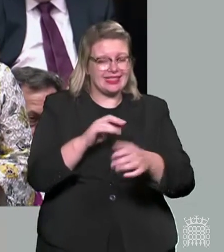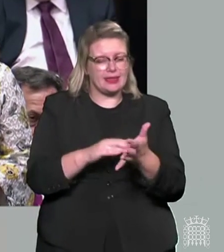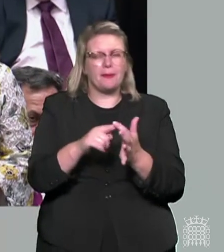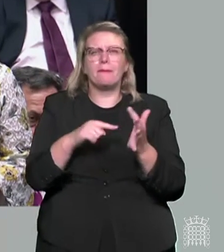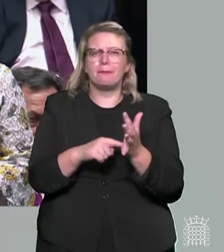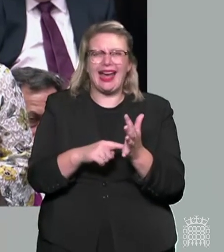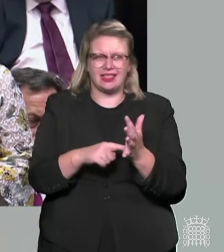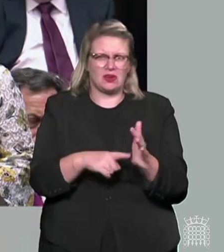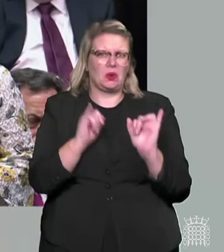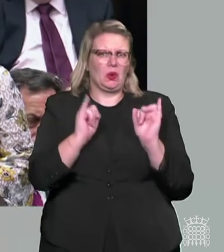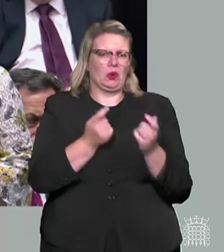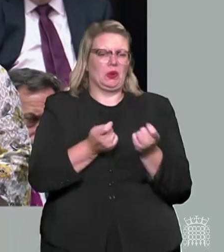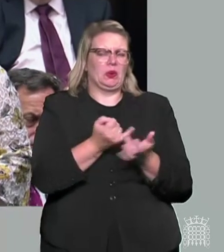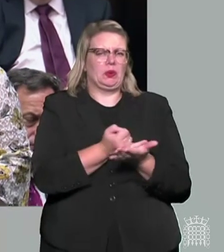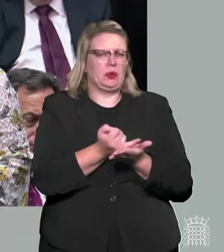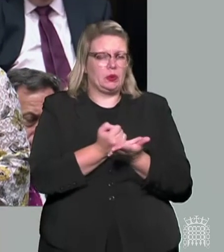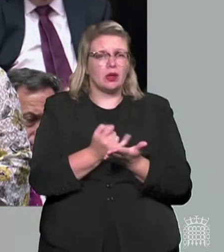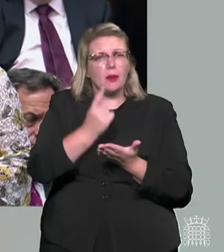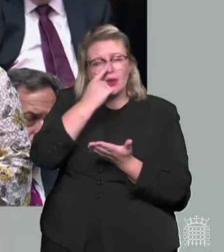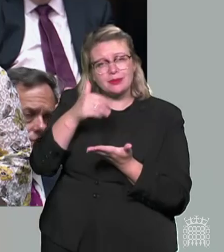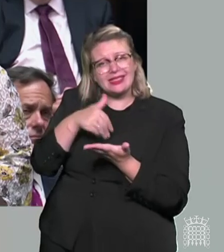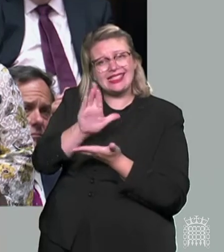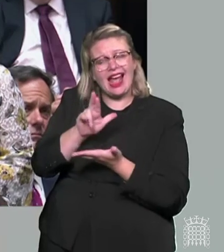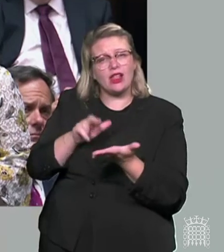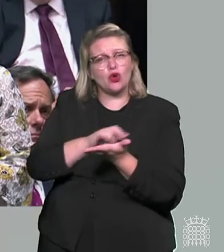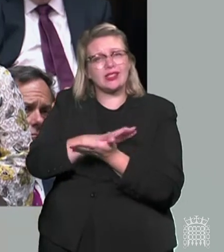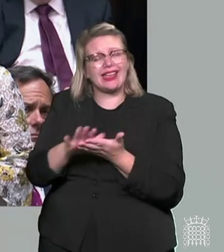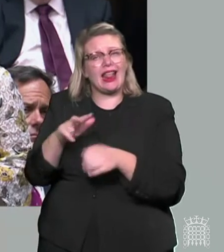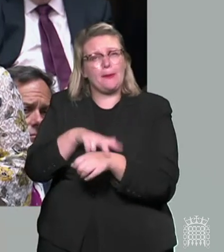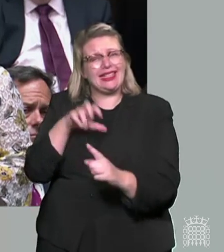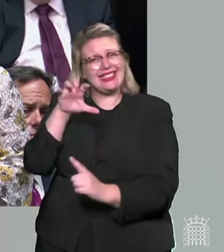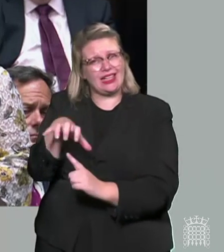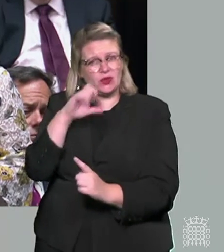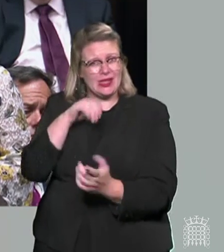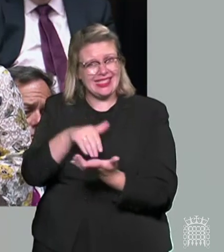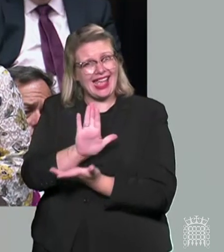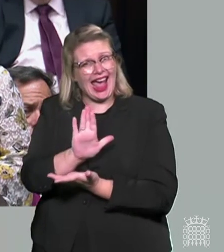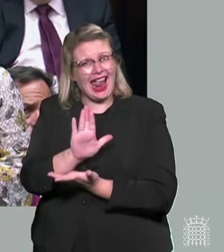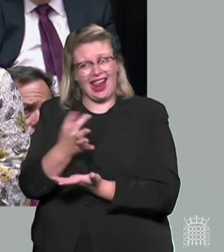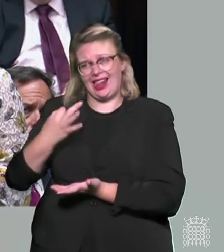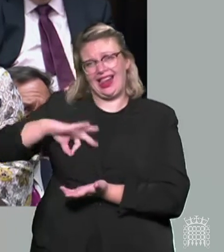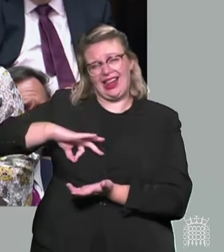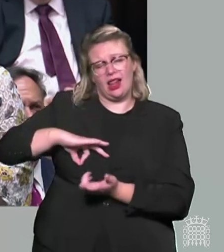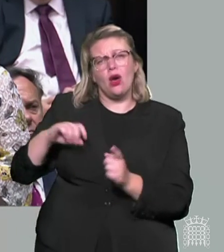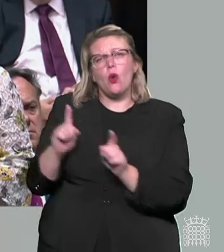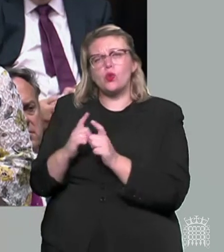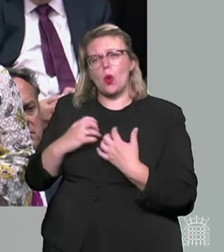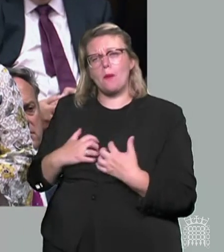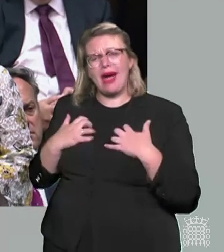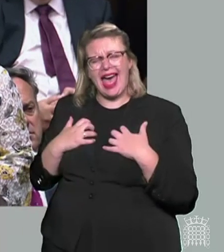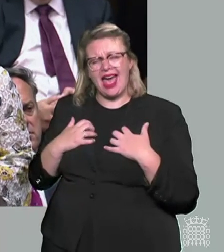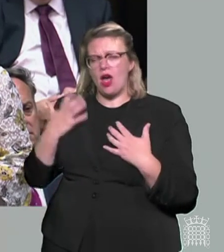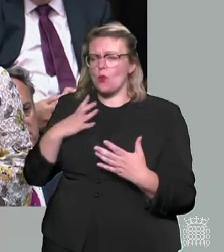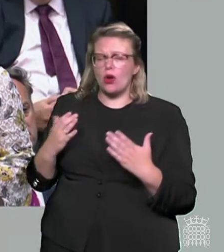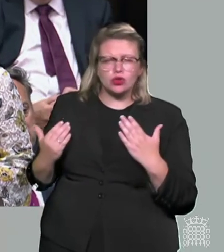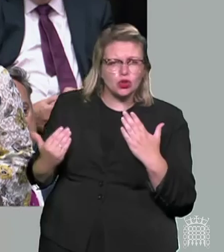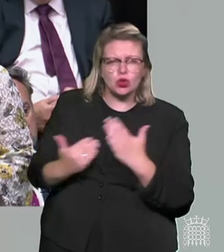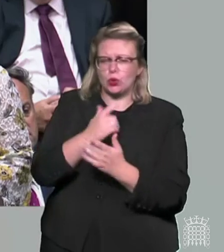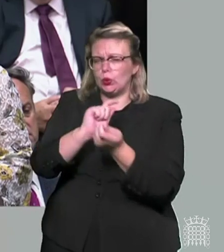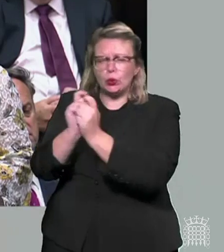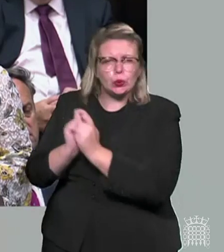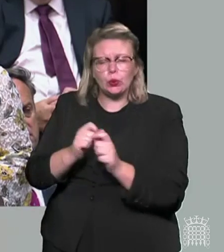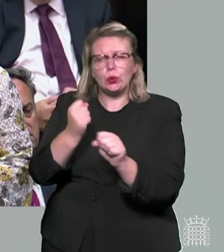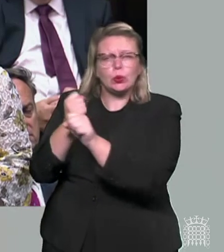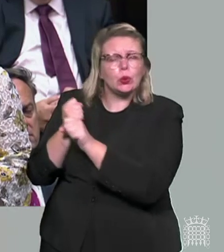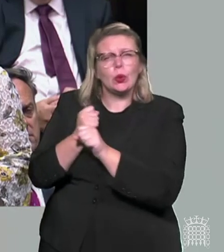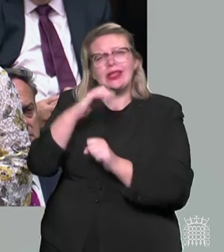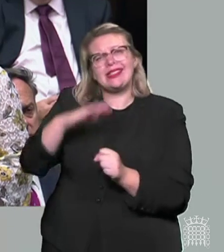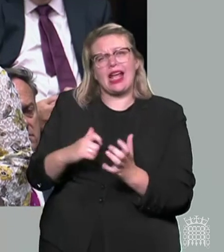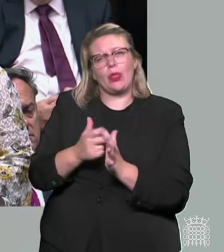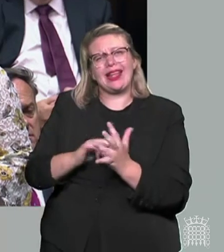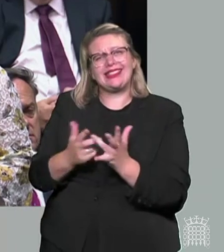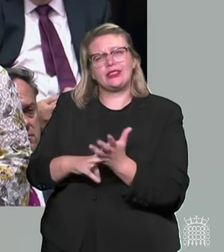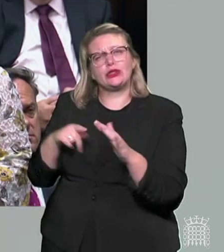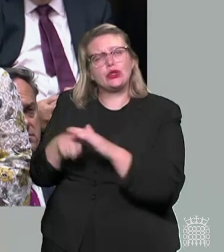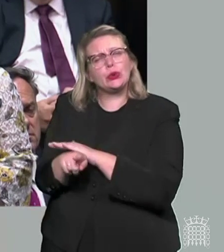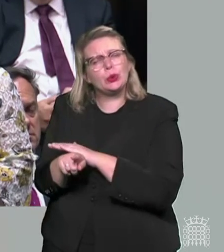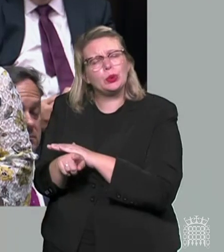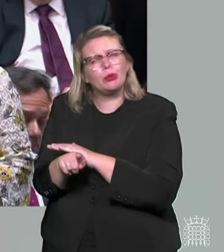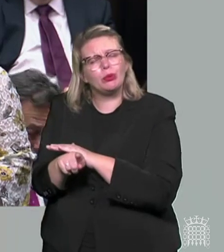to sell Notting Hill police station to the highest bidder; and he is looking to push through a completely unwanted overdevelopment of South Kensington tube station.